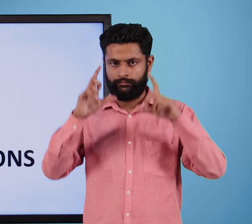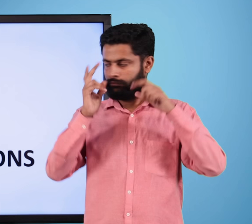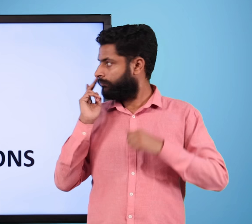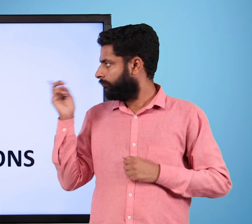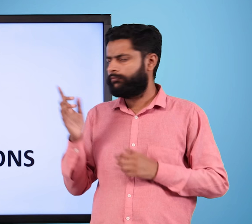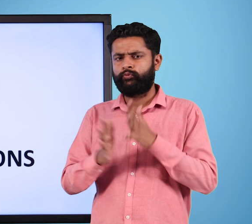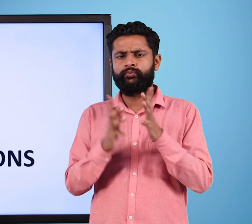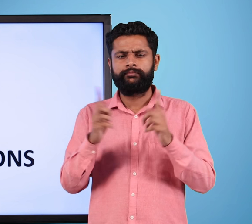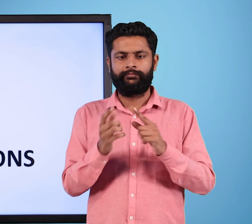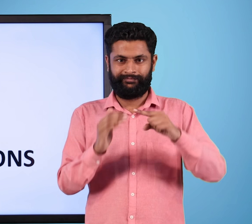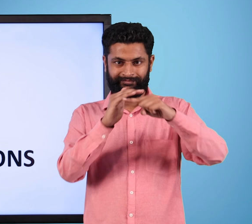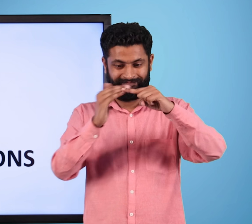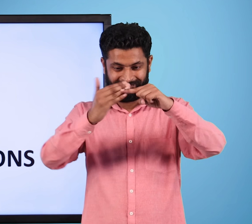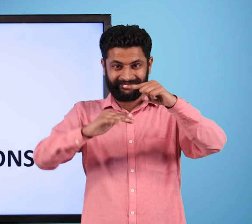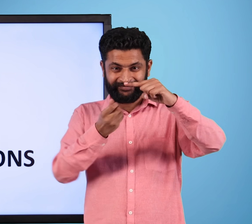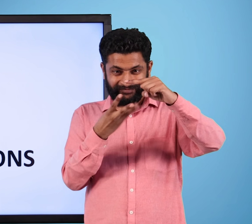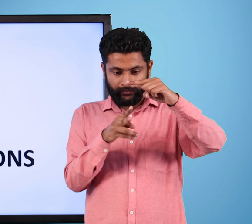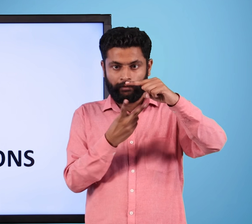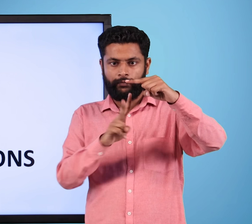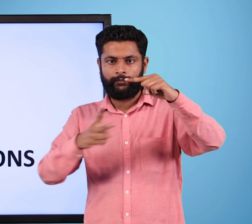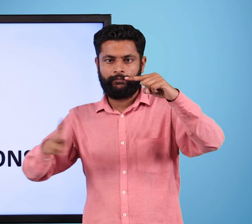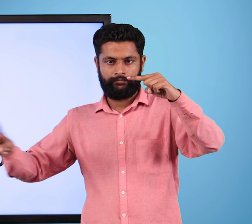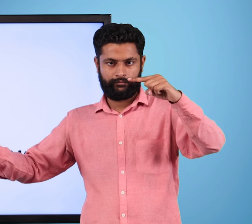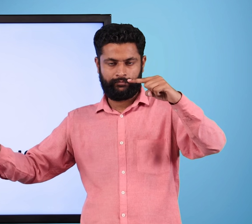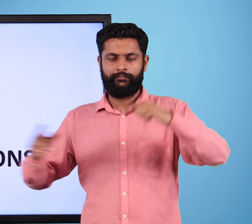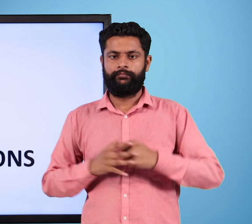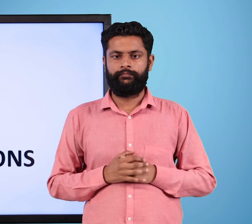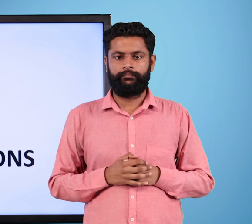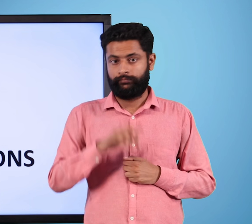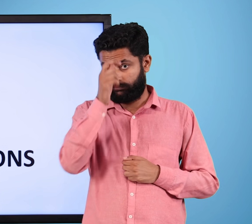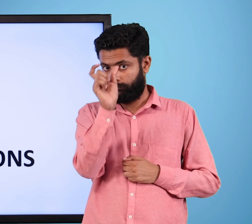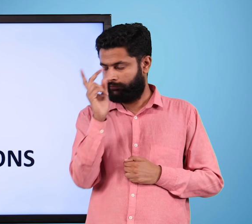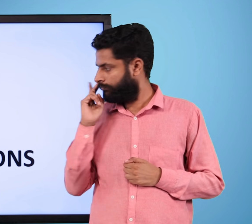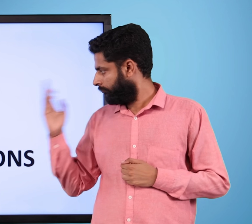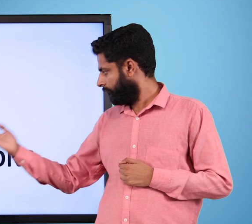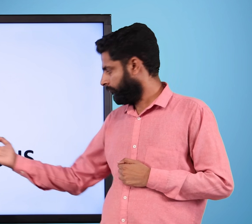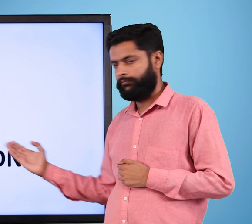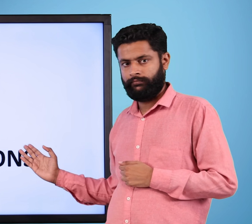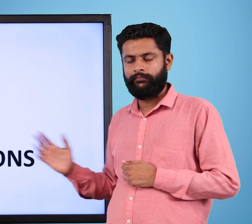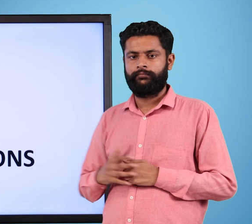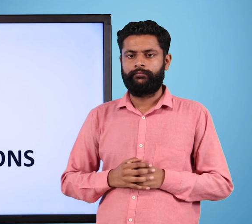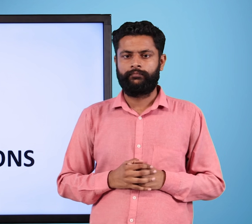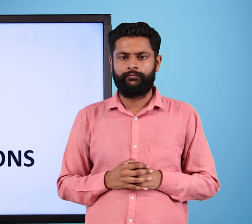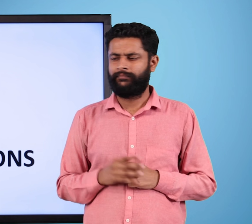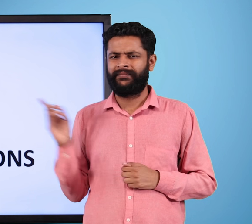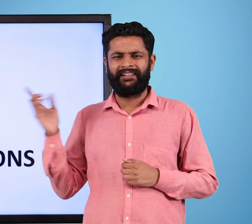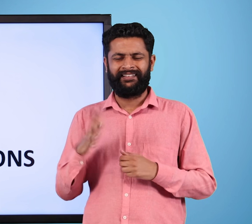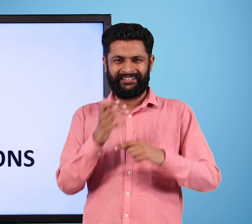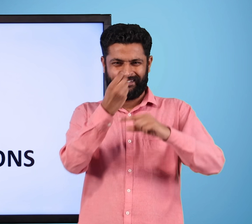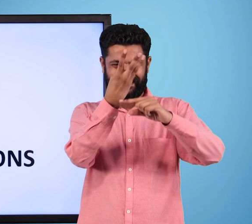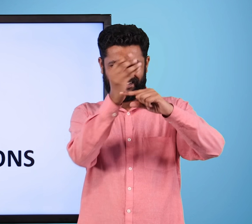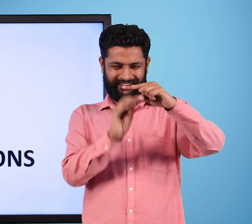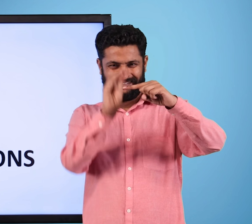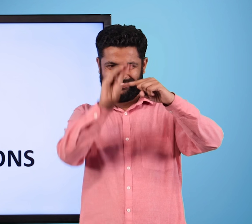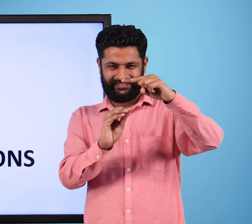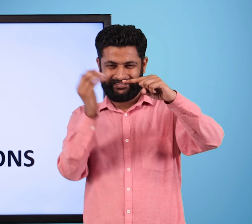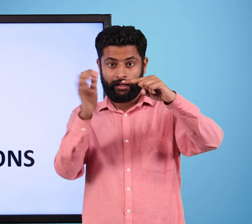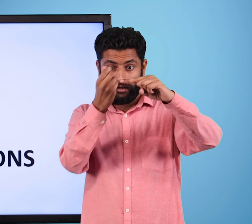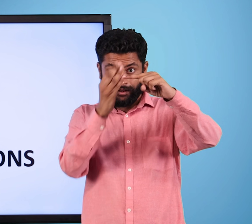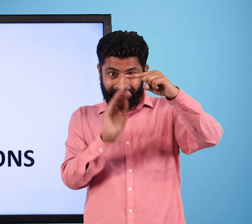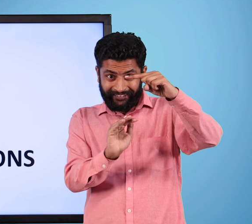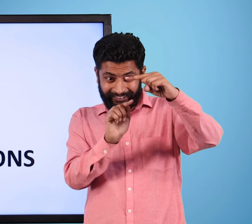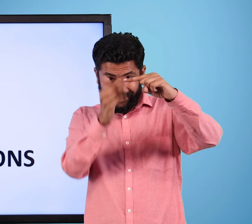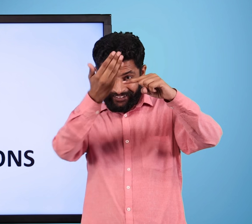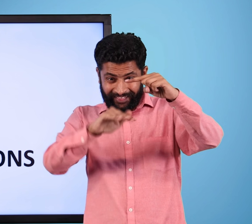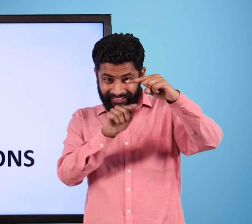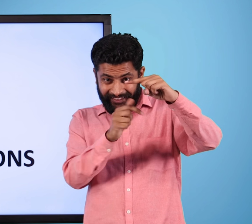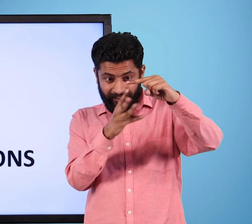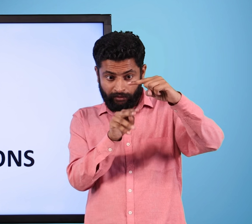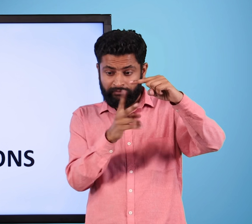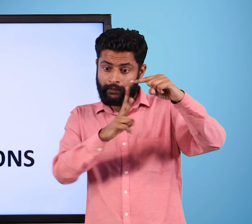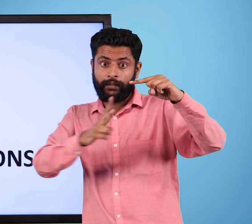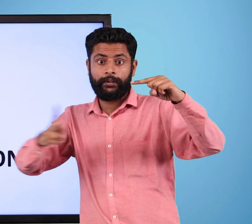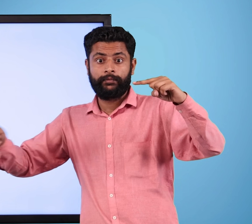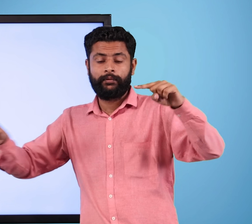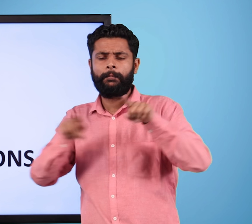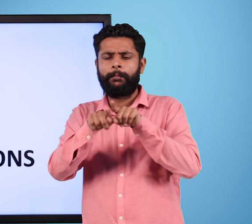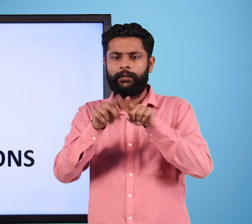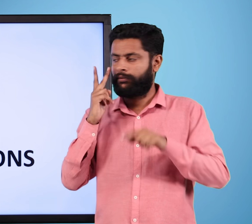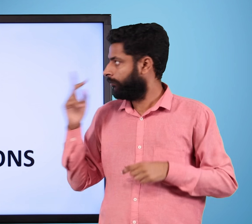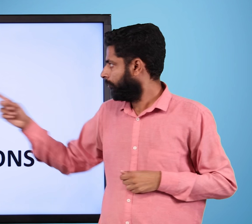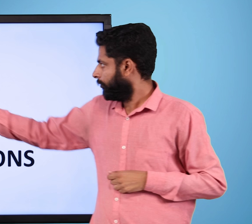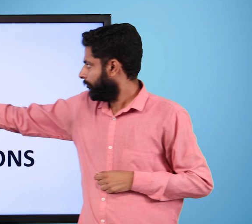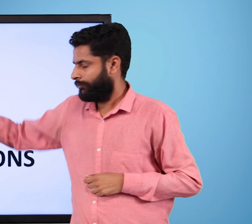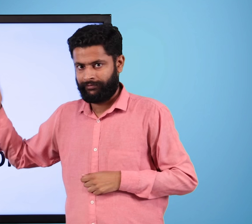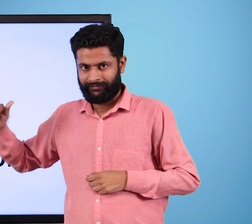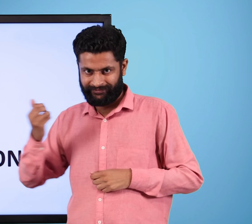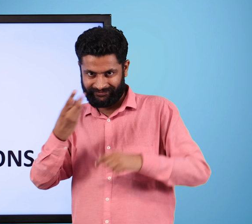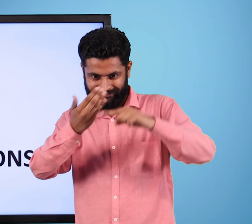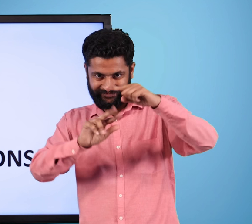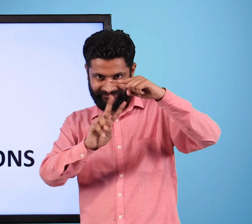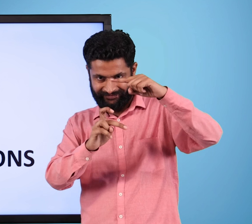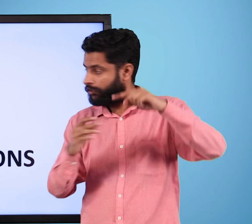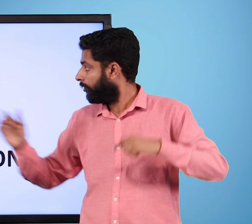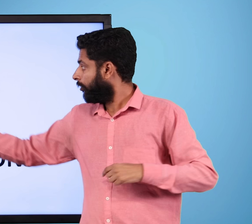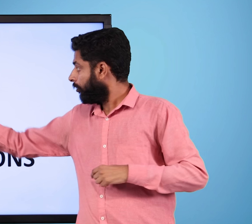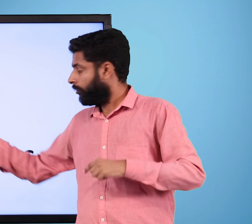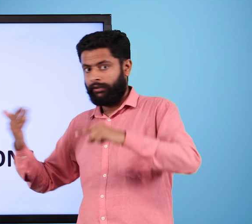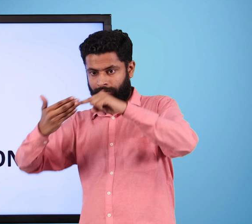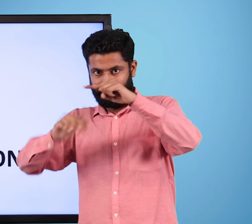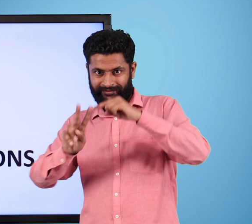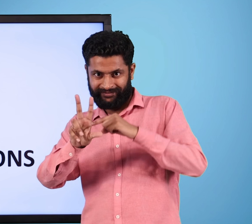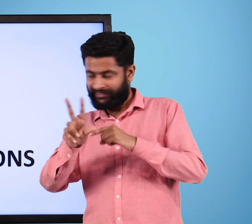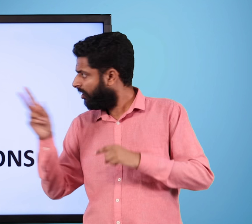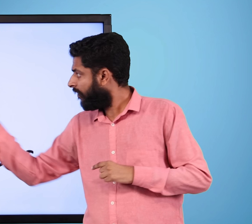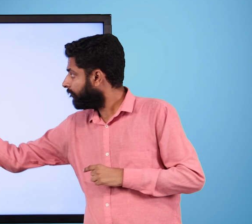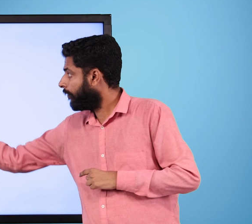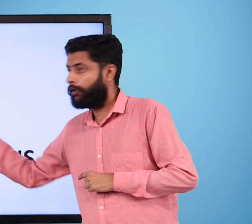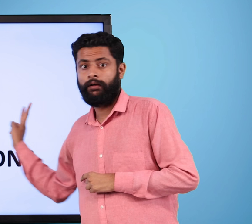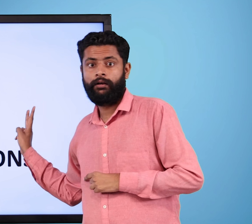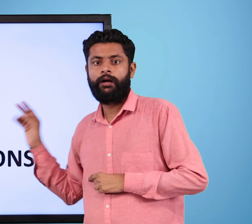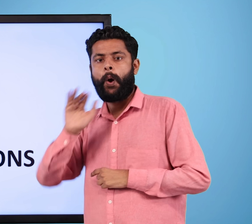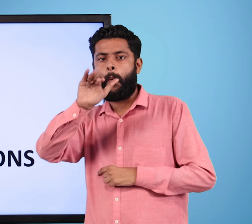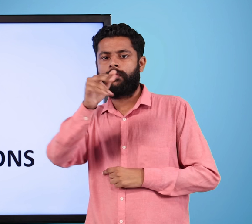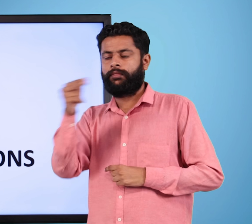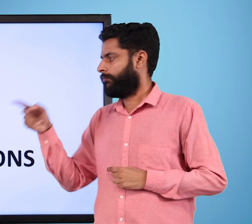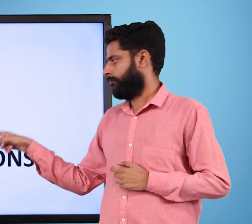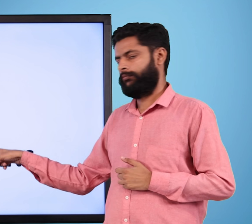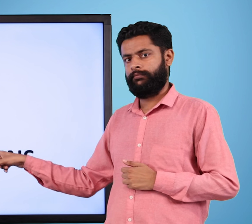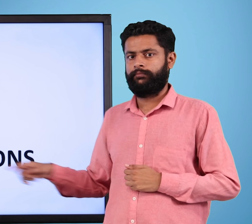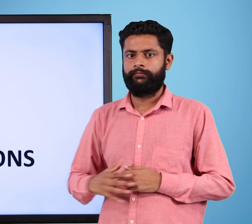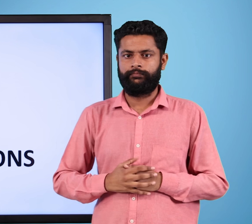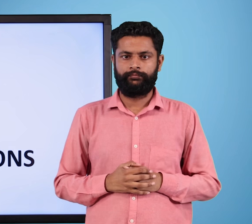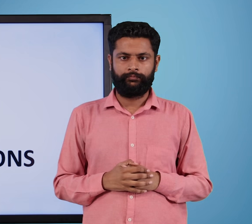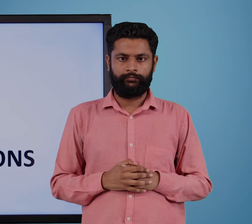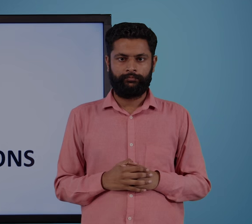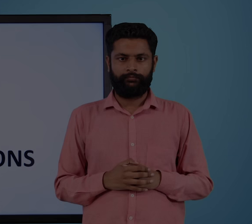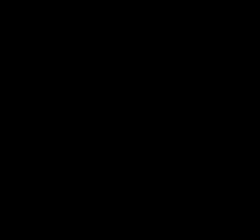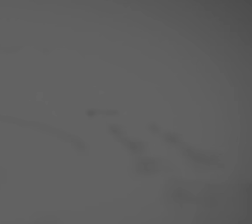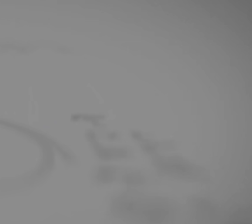unlike fractions This sign means unlike fraction. Fractions with different denominators are called unlike fractions. For example, 7/27 and 7/28 are unlike fractions.